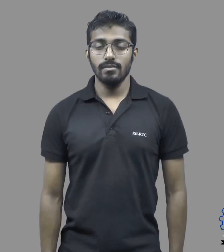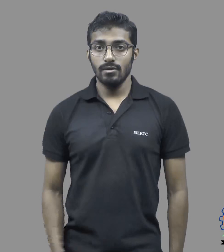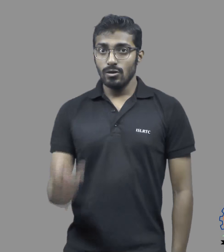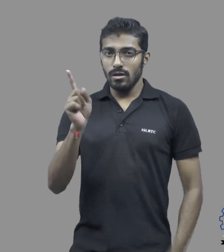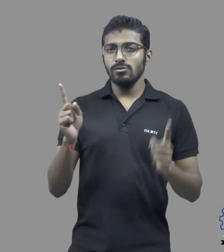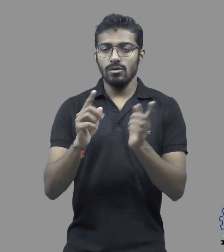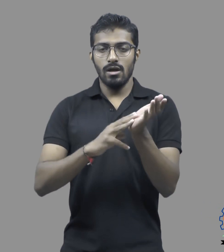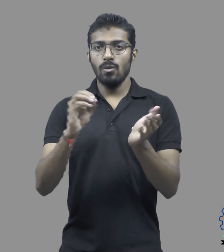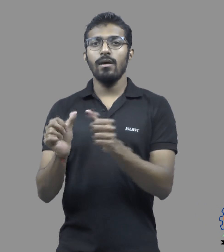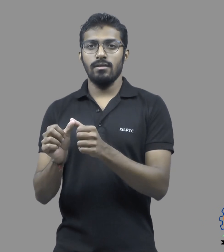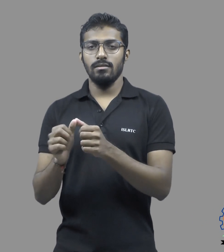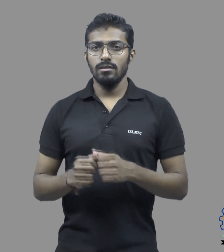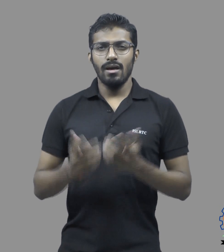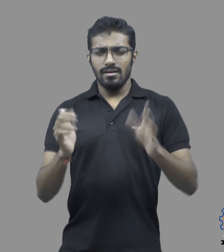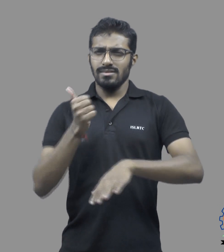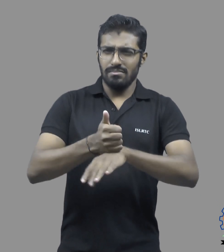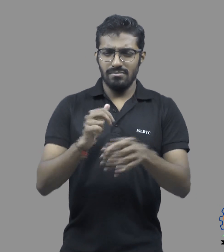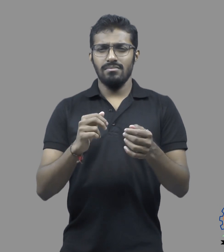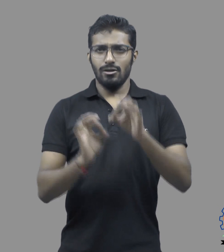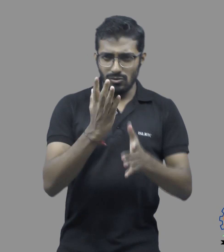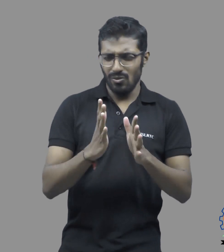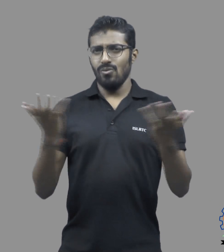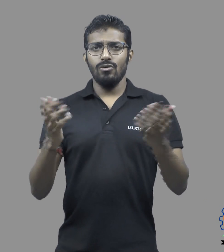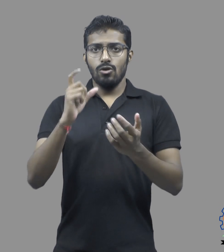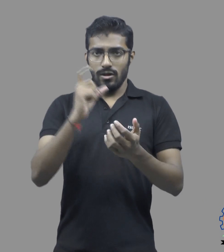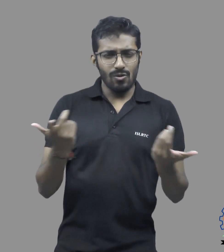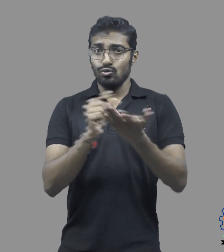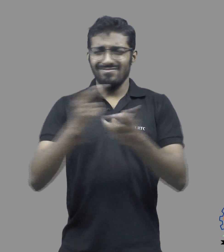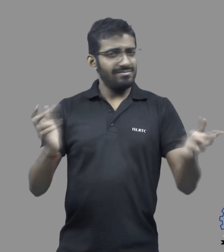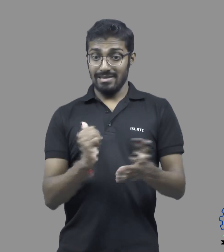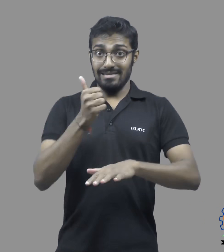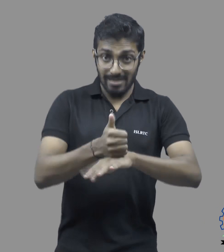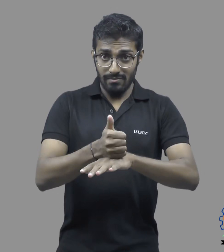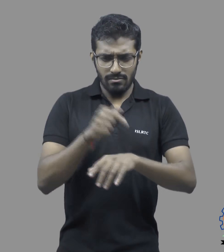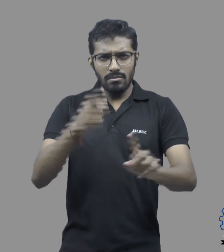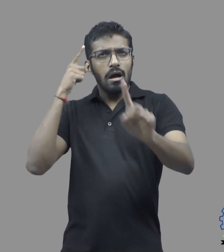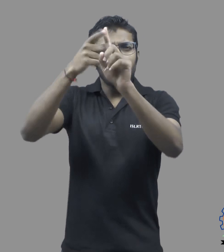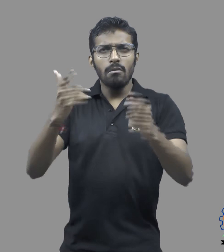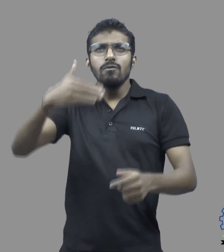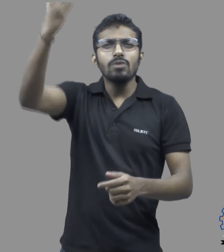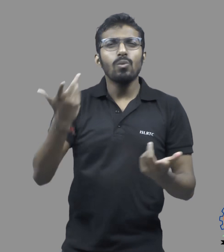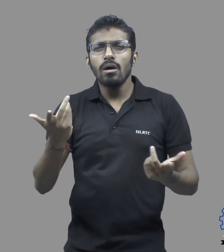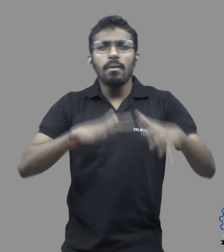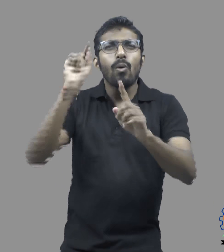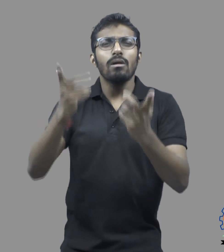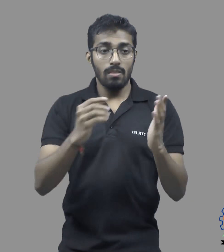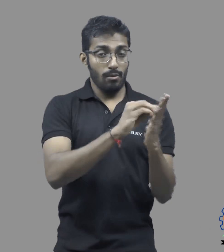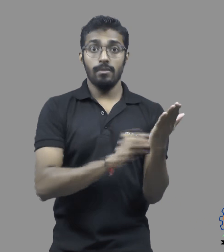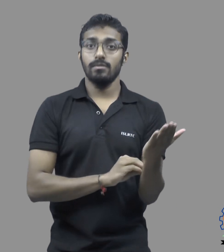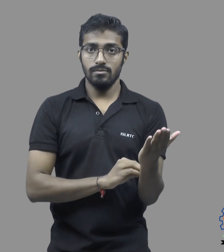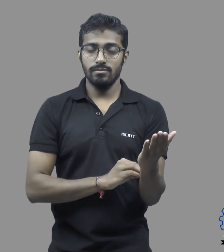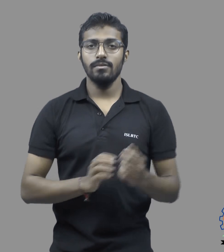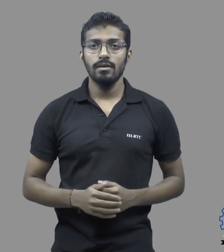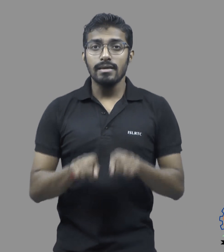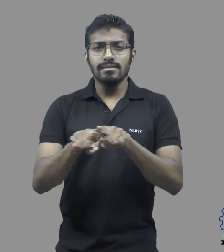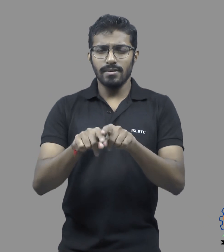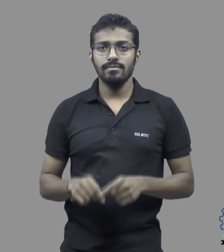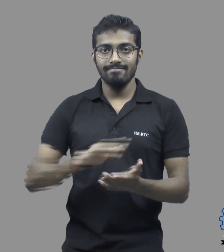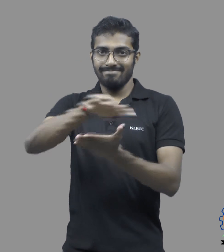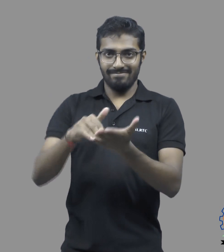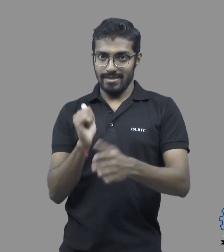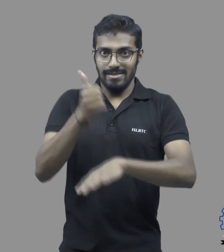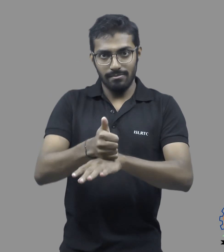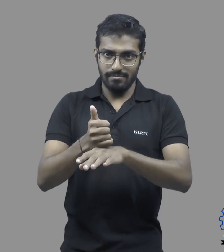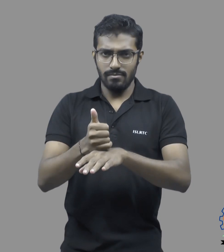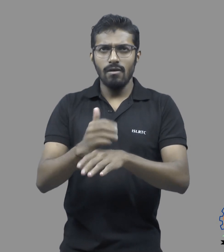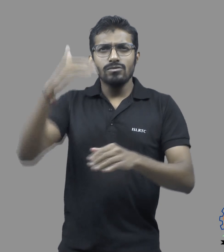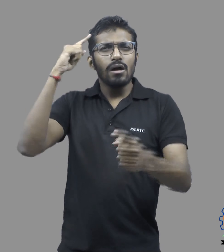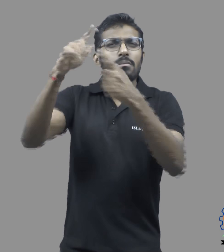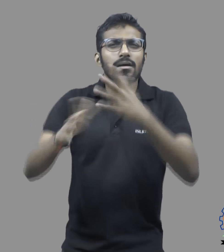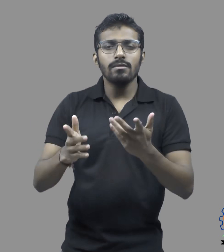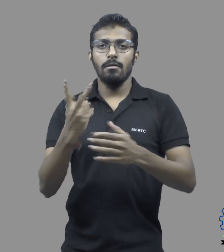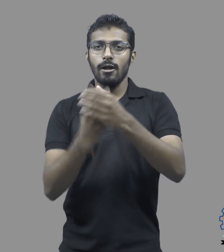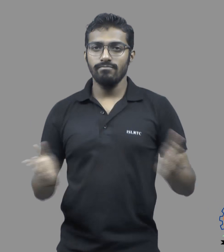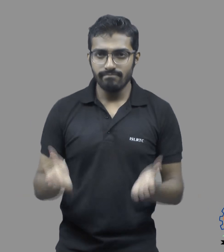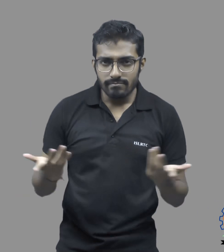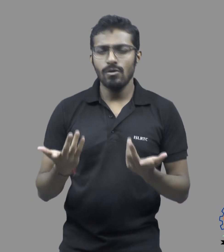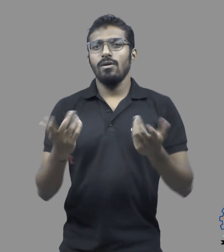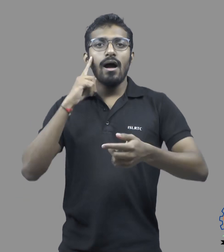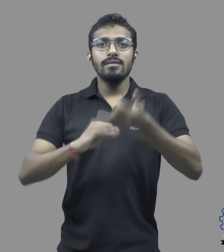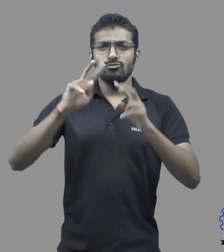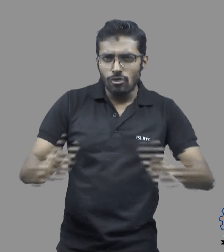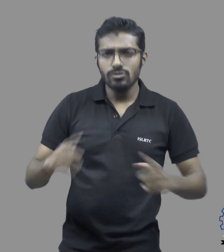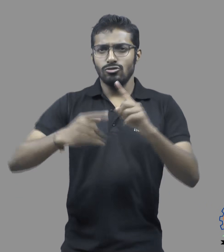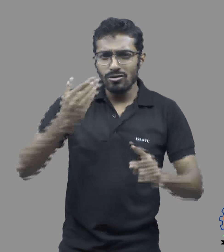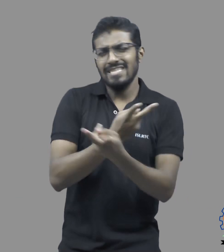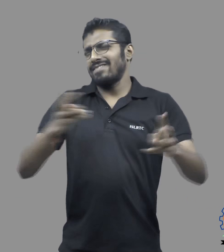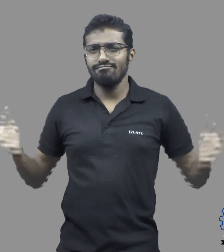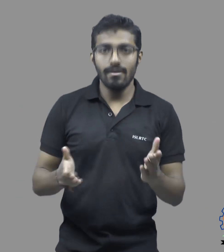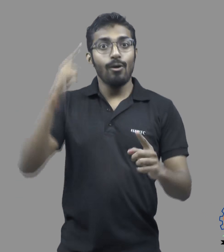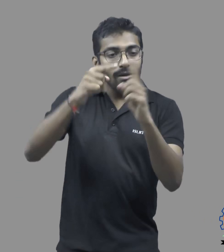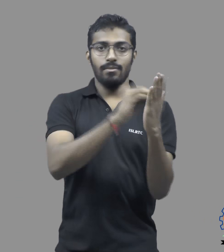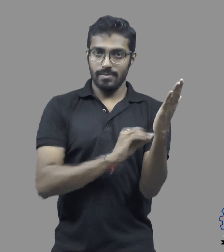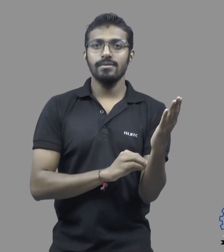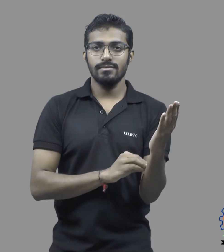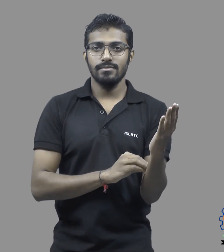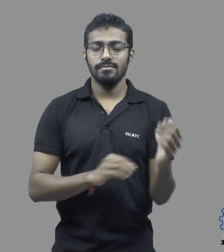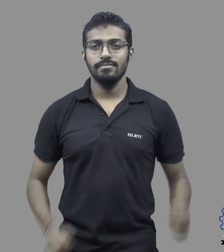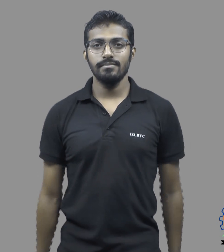Memorandum of Association